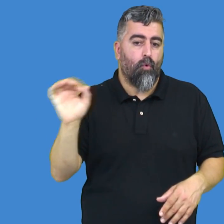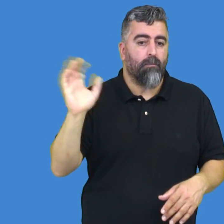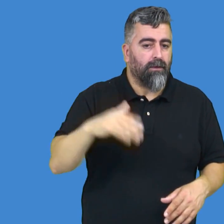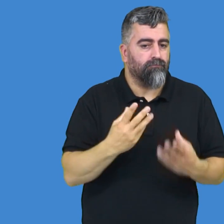haber no